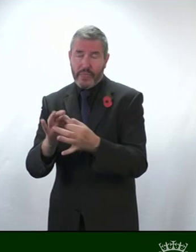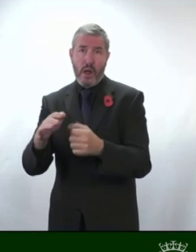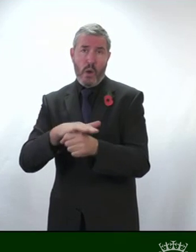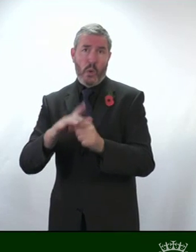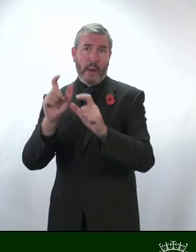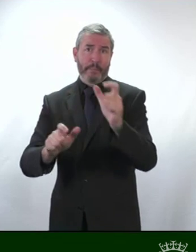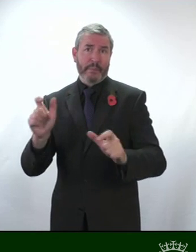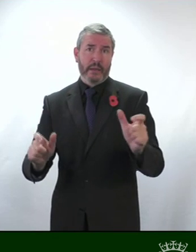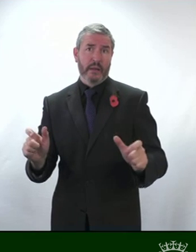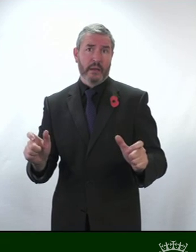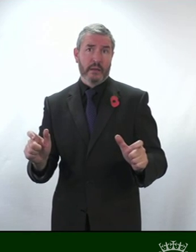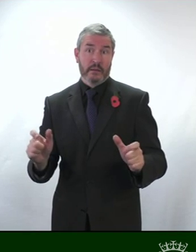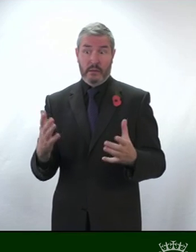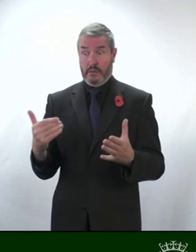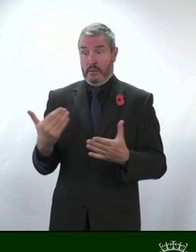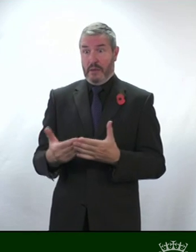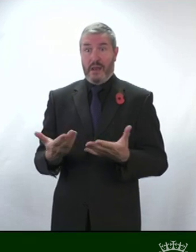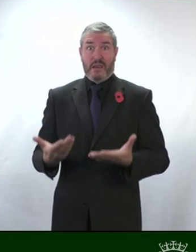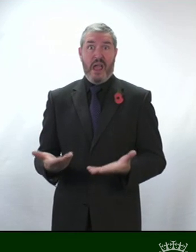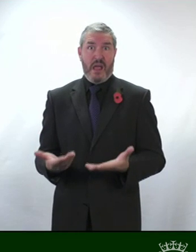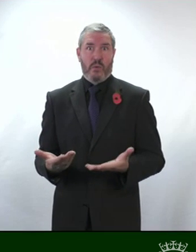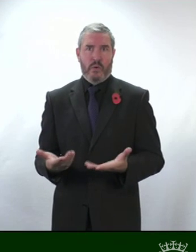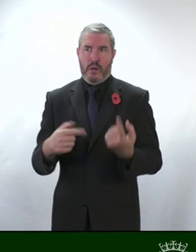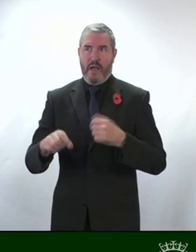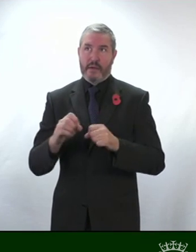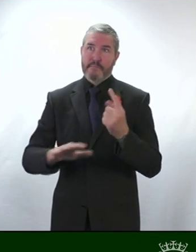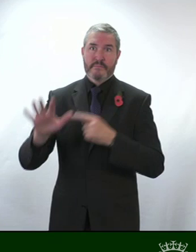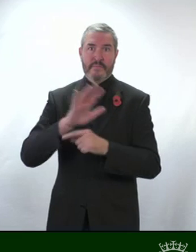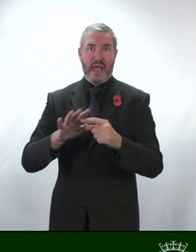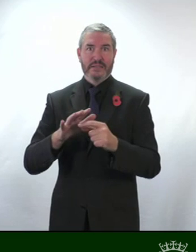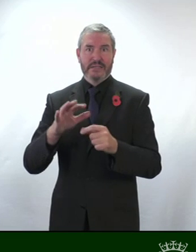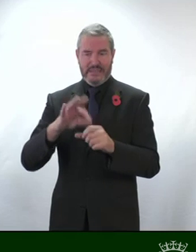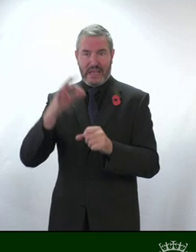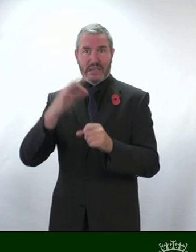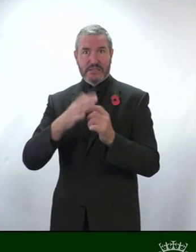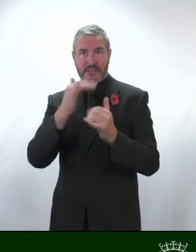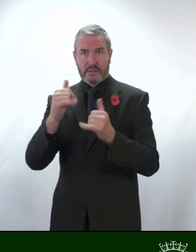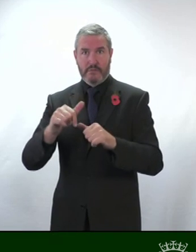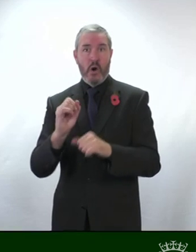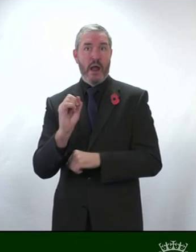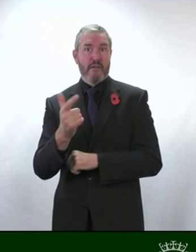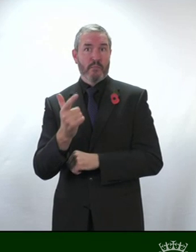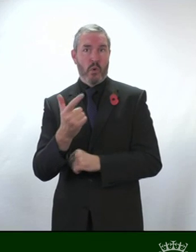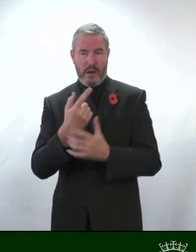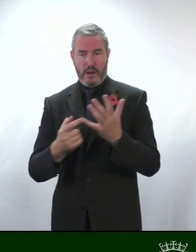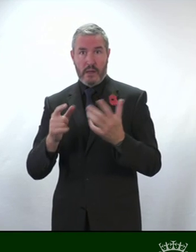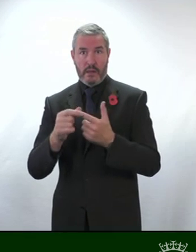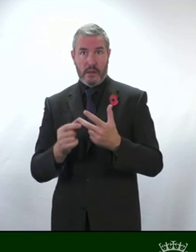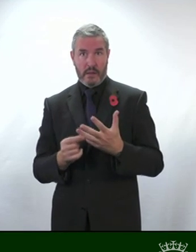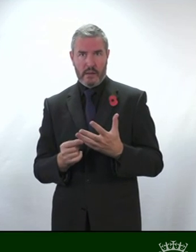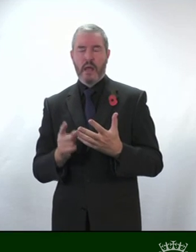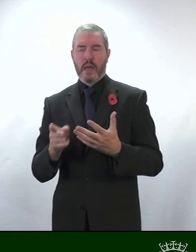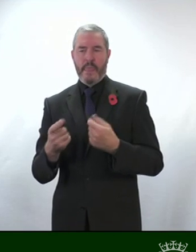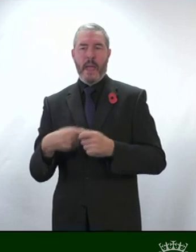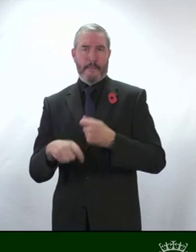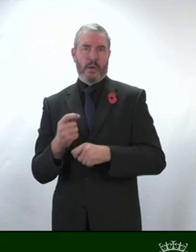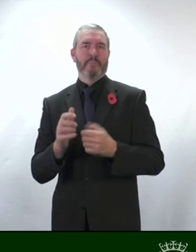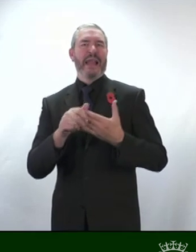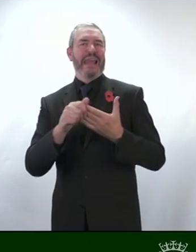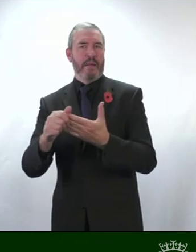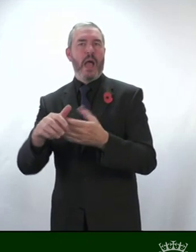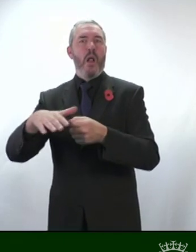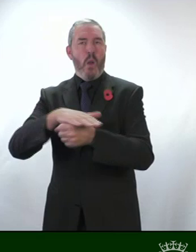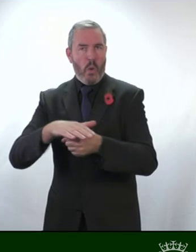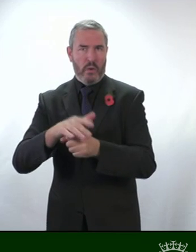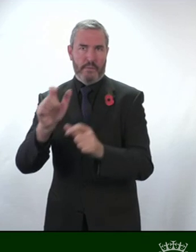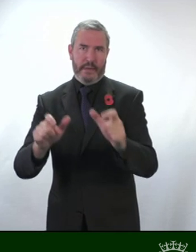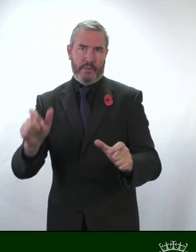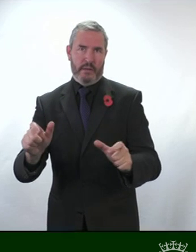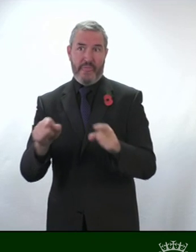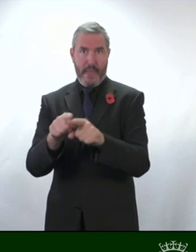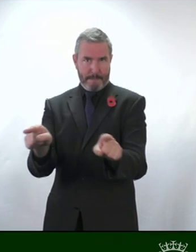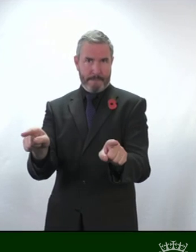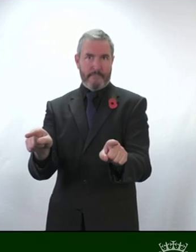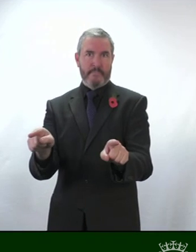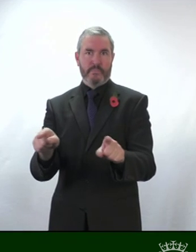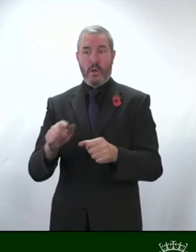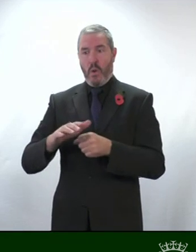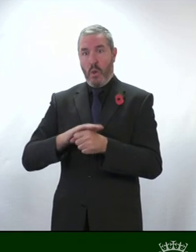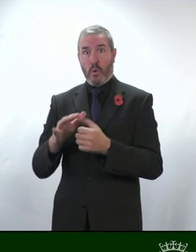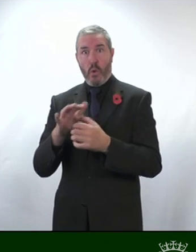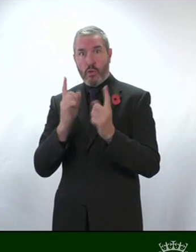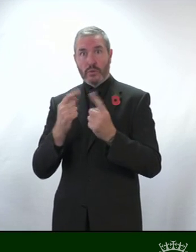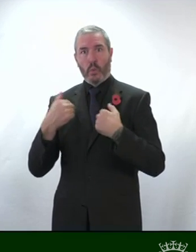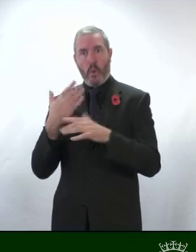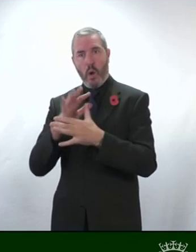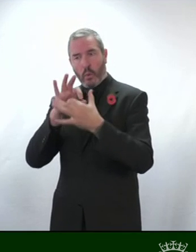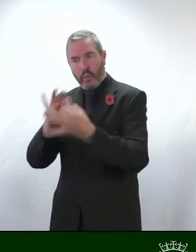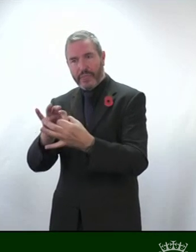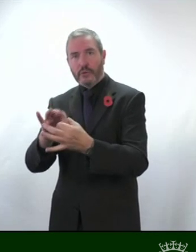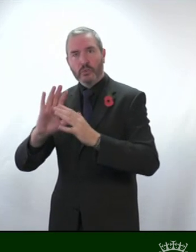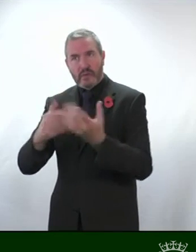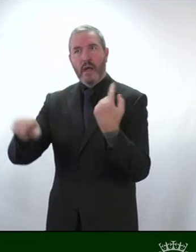What we will be doing now, as we roll out the mass testing that I have described to the House in Liverpool and elsewhere, will be led by local people, and we will be working with those local authorities to deliver those programmes.